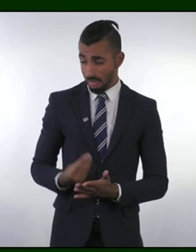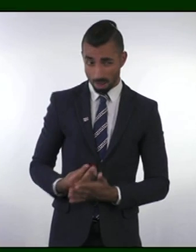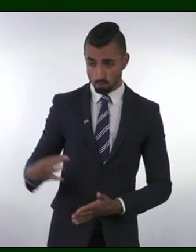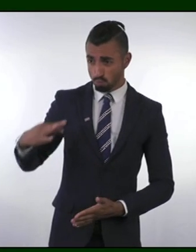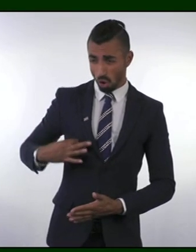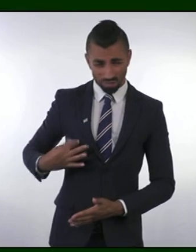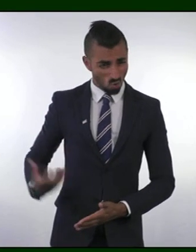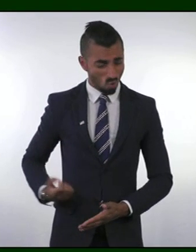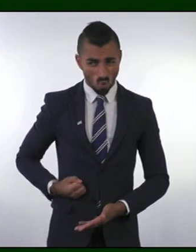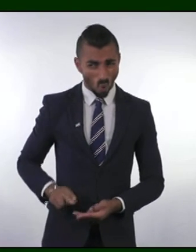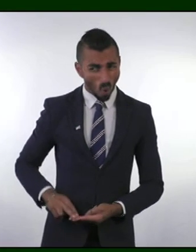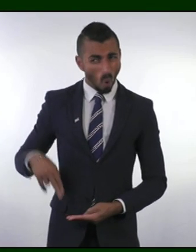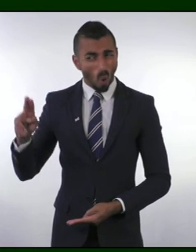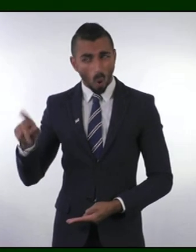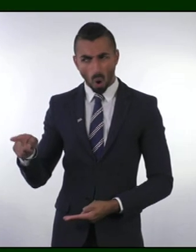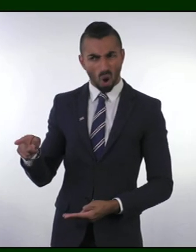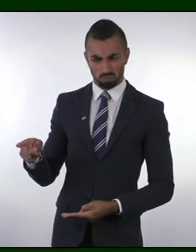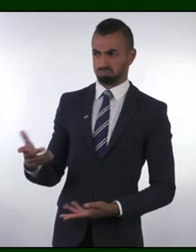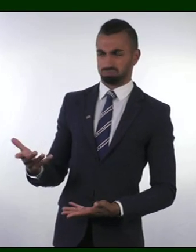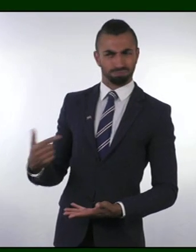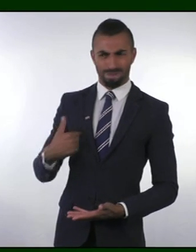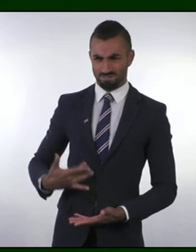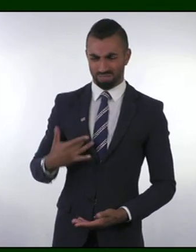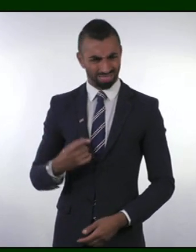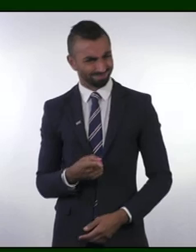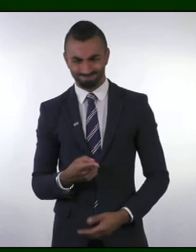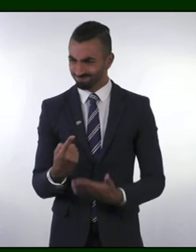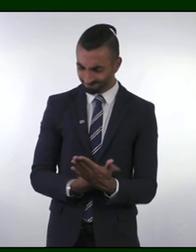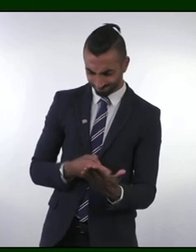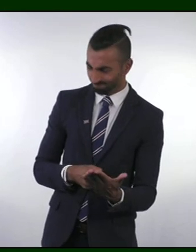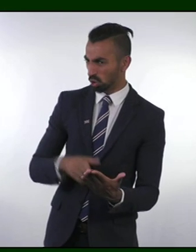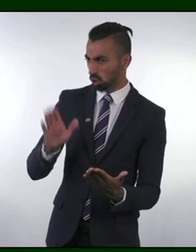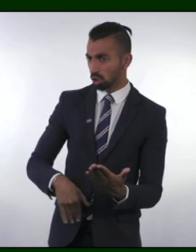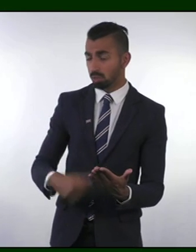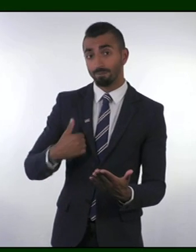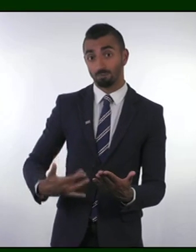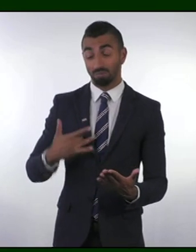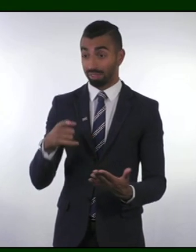Will my right honourable Friend look at this matter and ask whether there can be a better housing adviser in No.